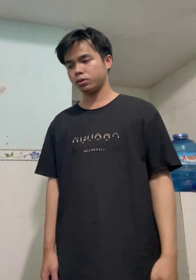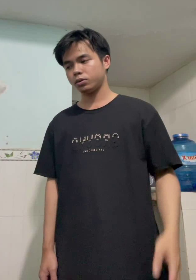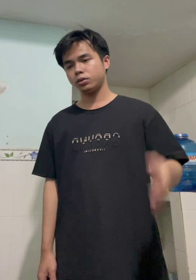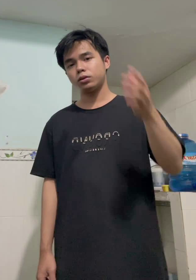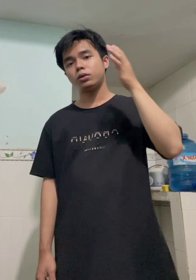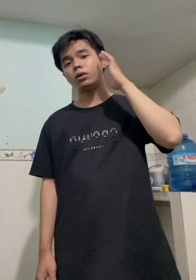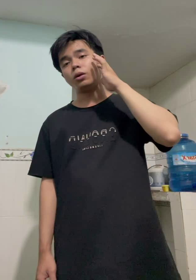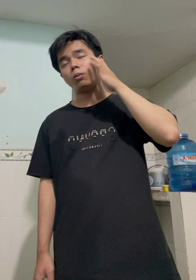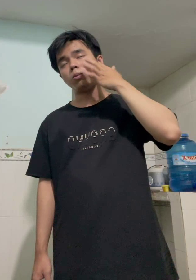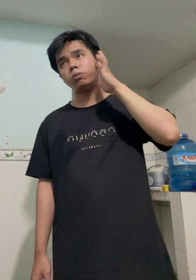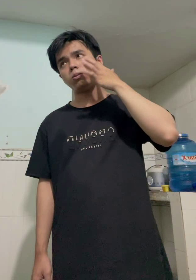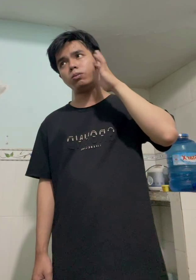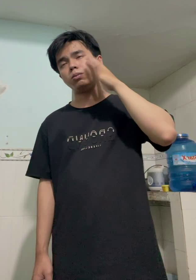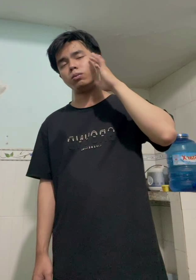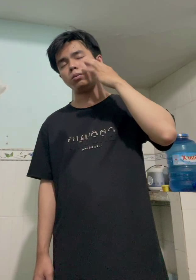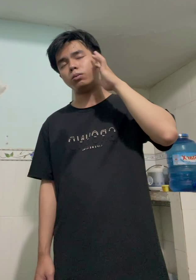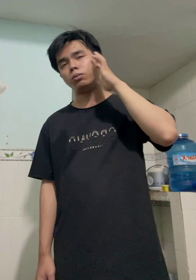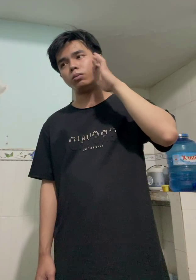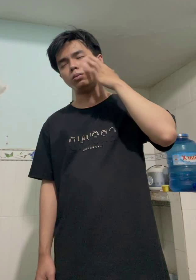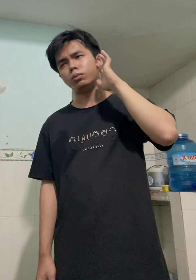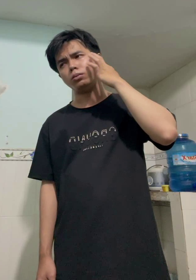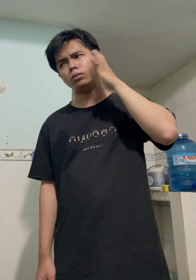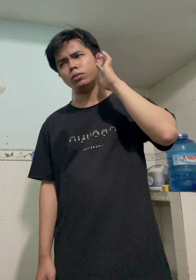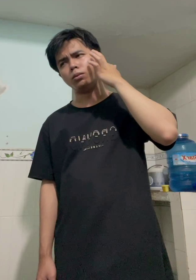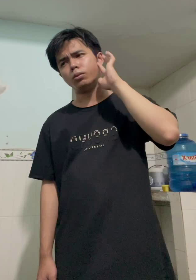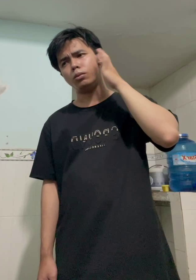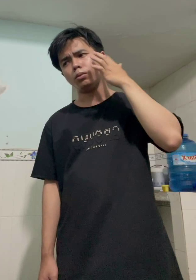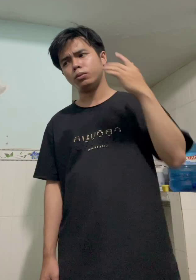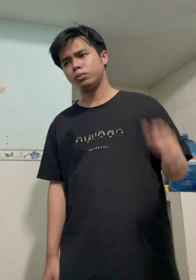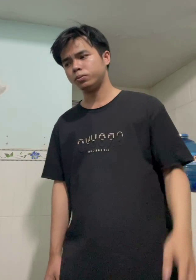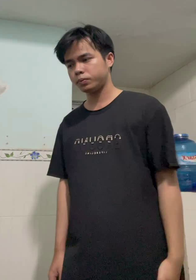kinh tom